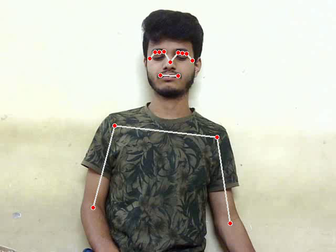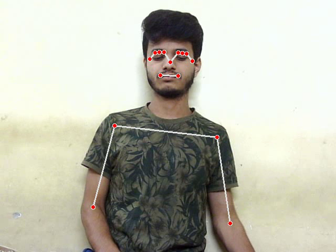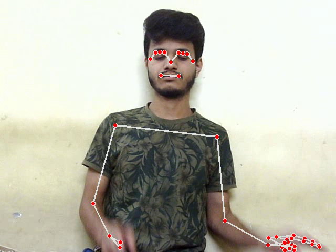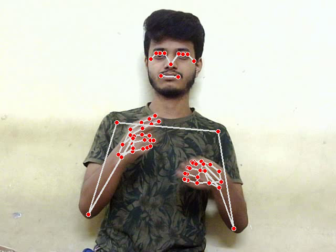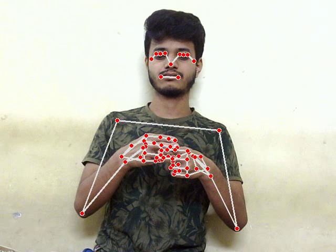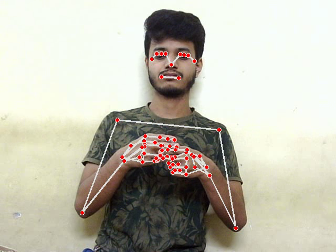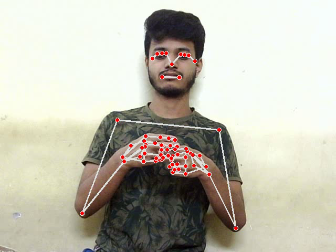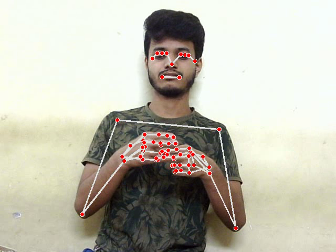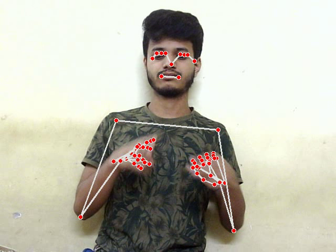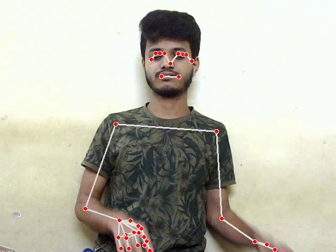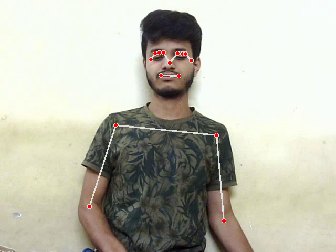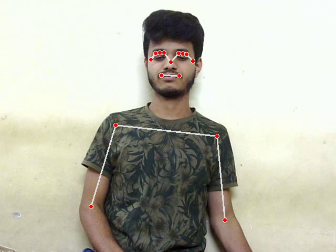name